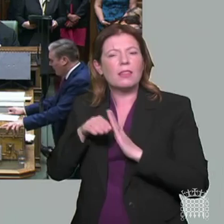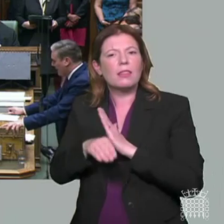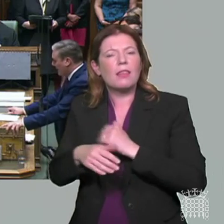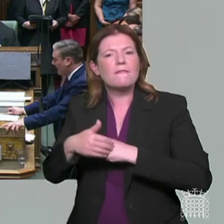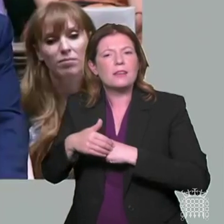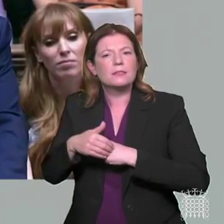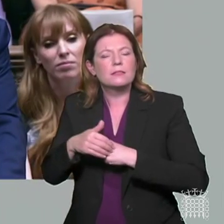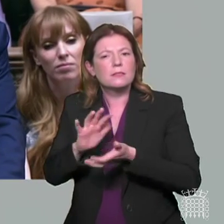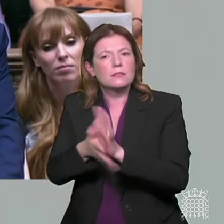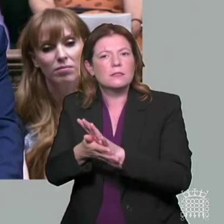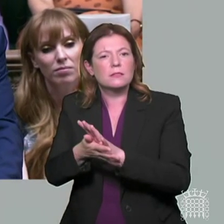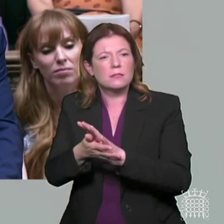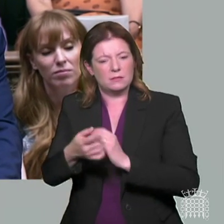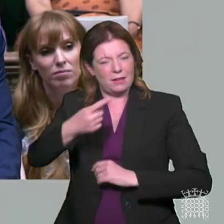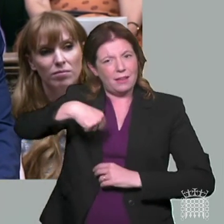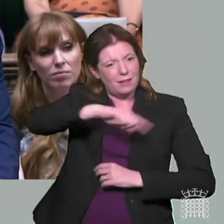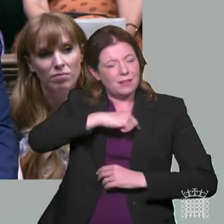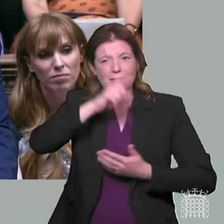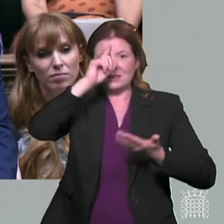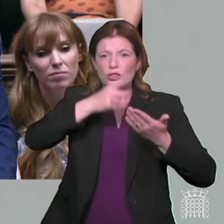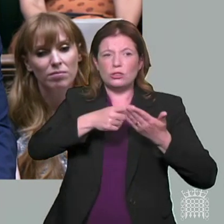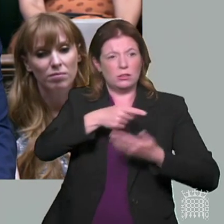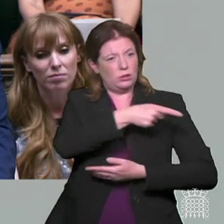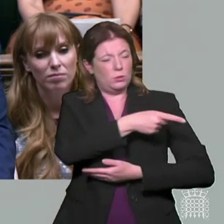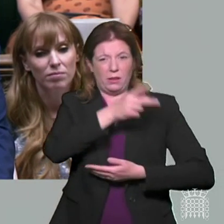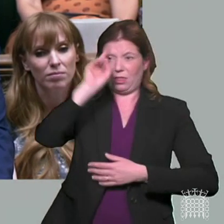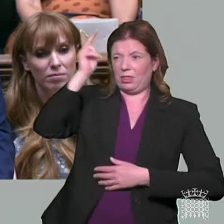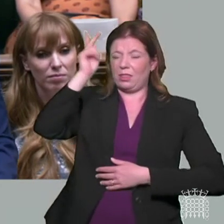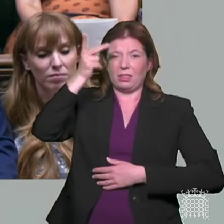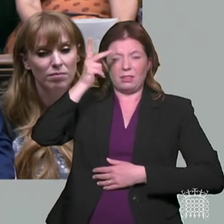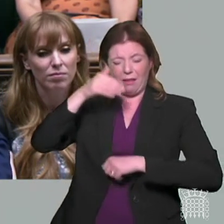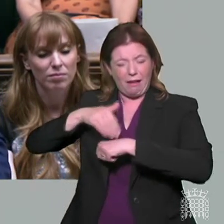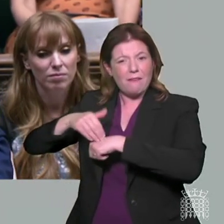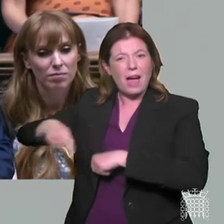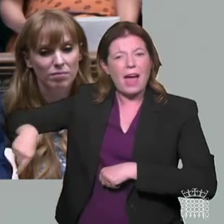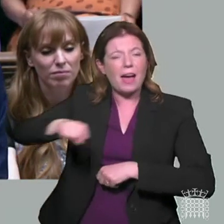The decisions we make here matter. The cost of indecision is enormous.